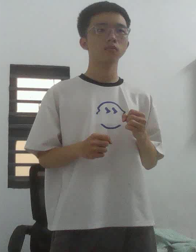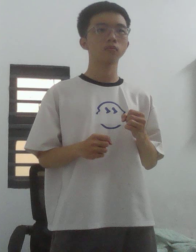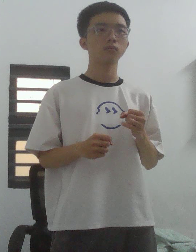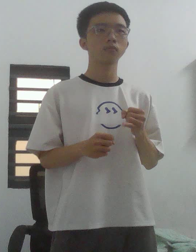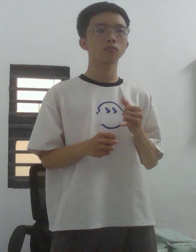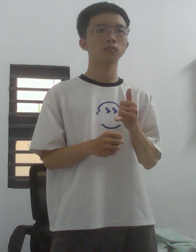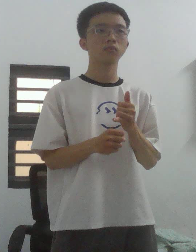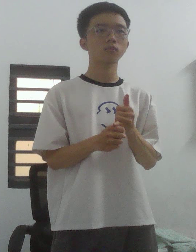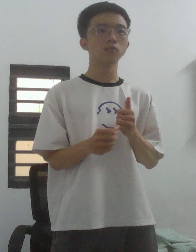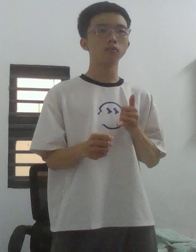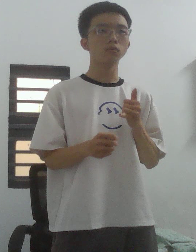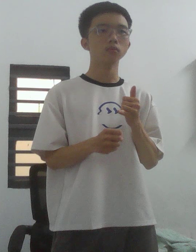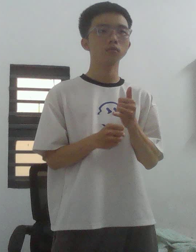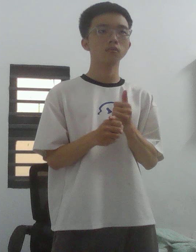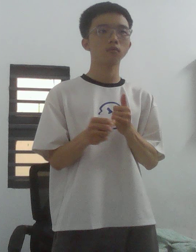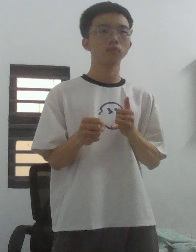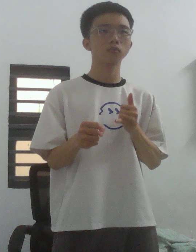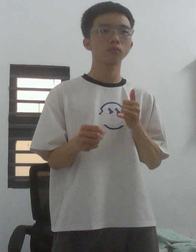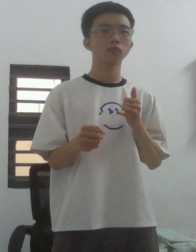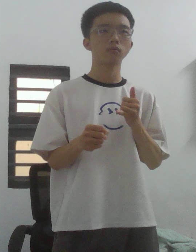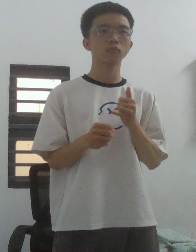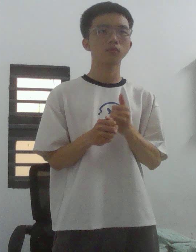cuoi nam